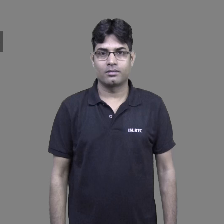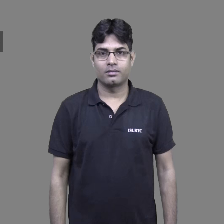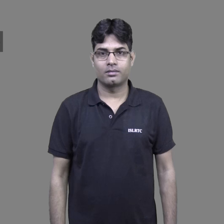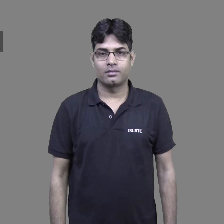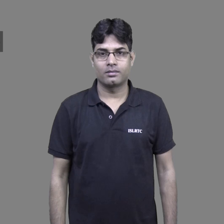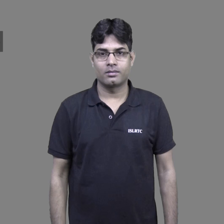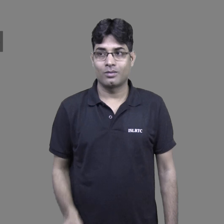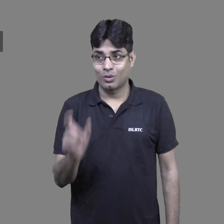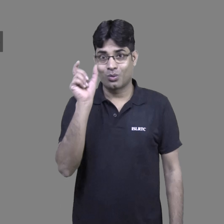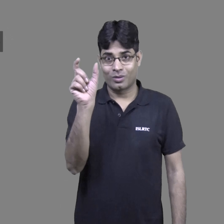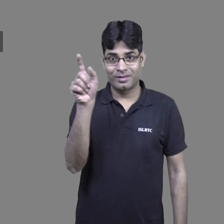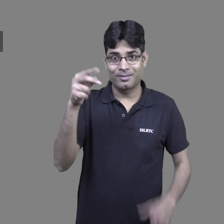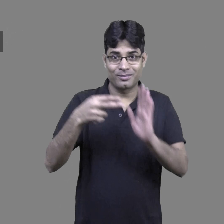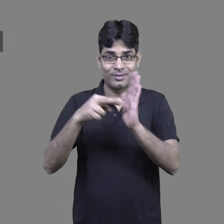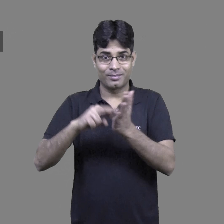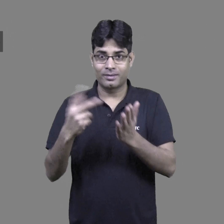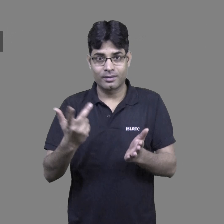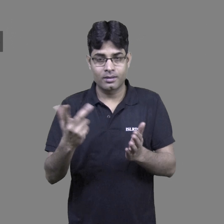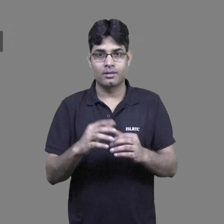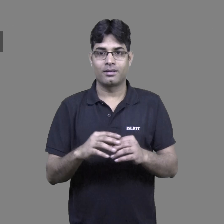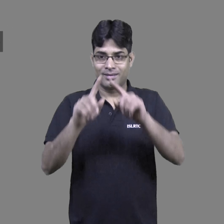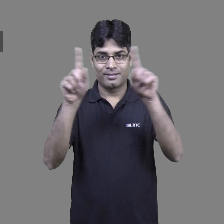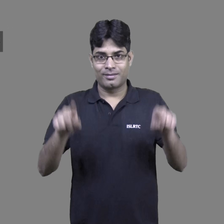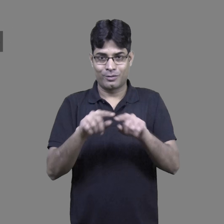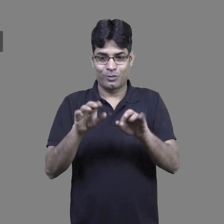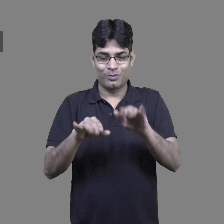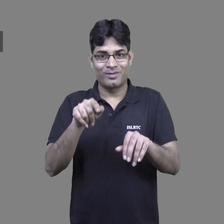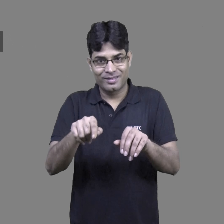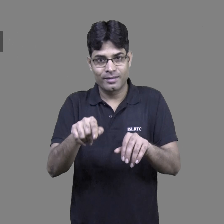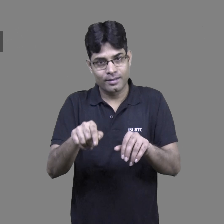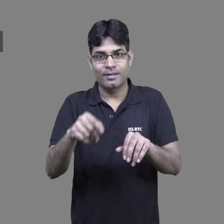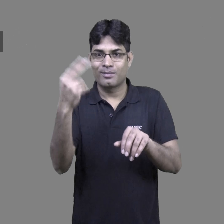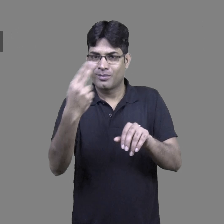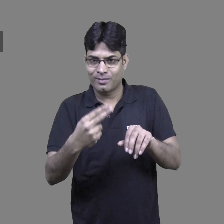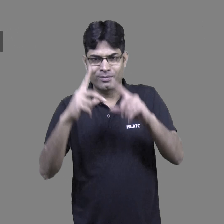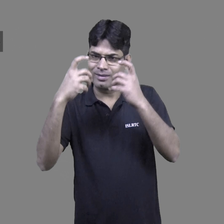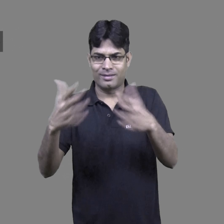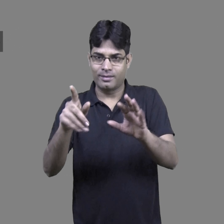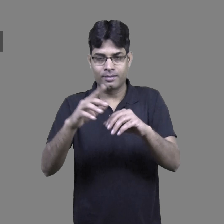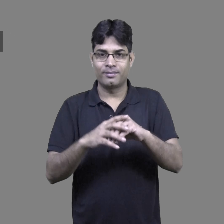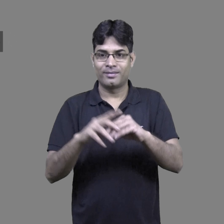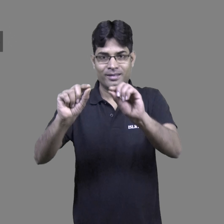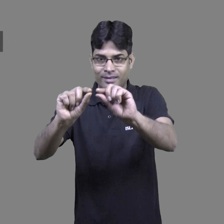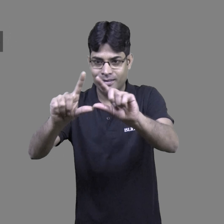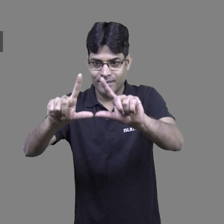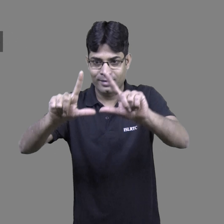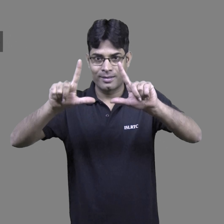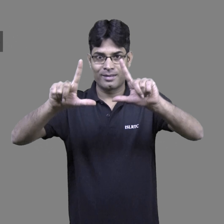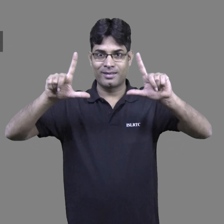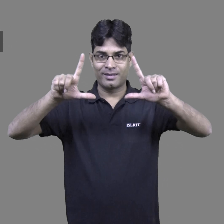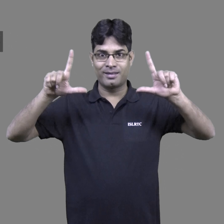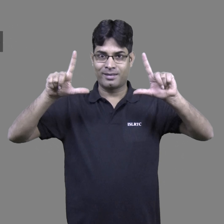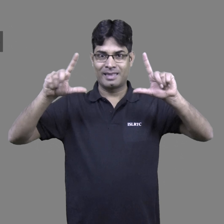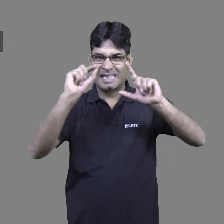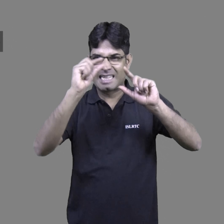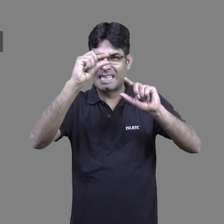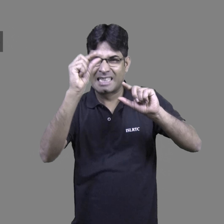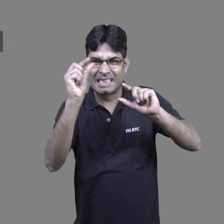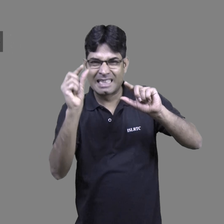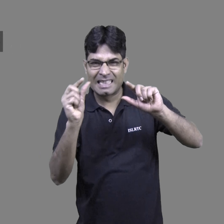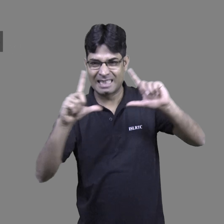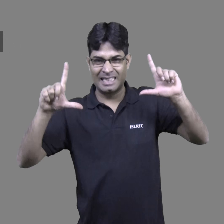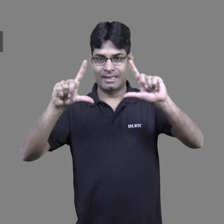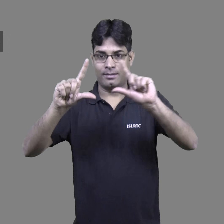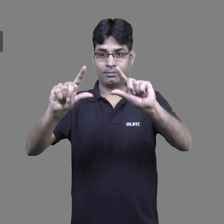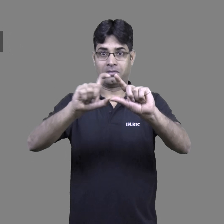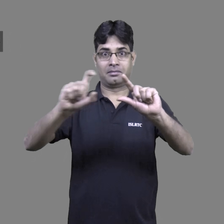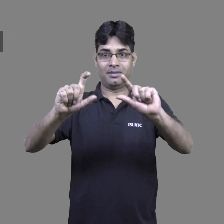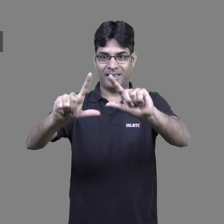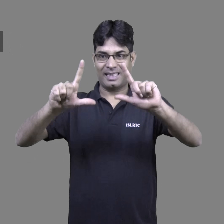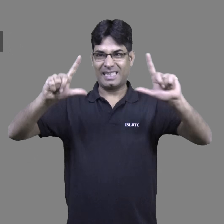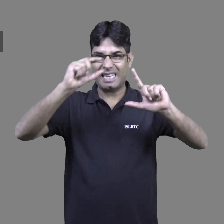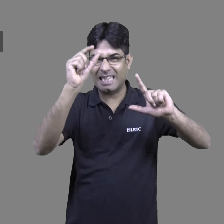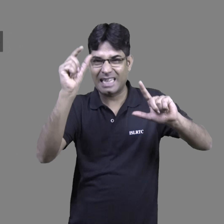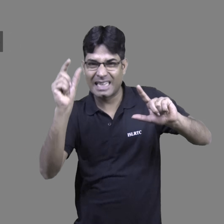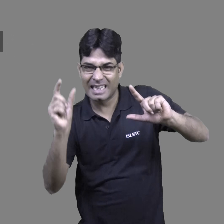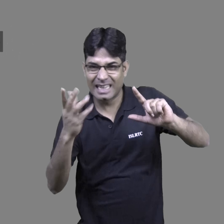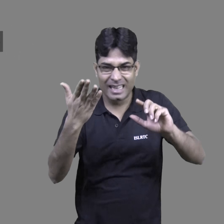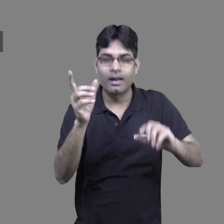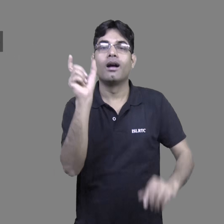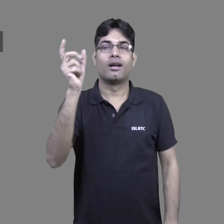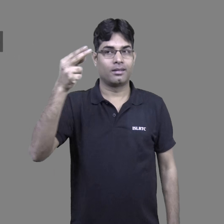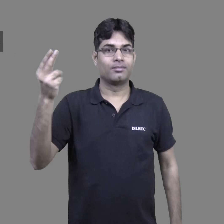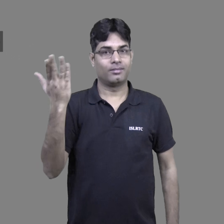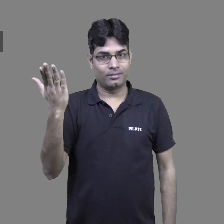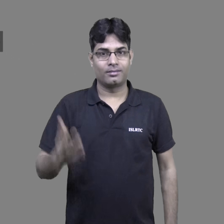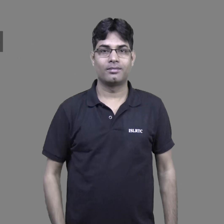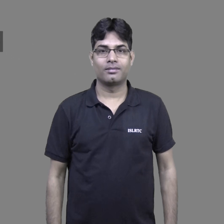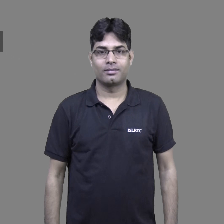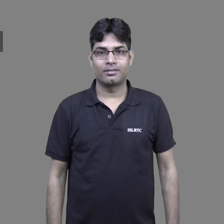Raster Graphics